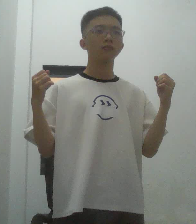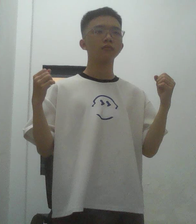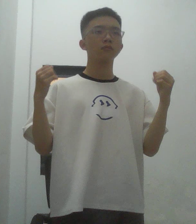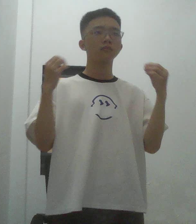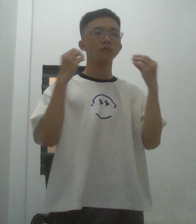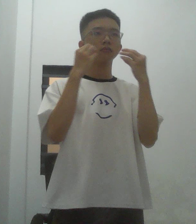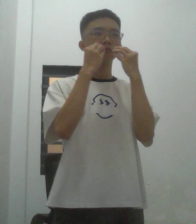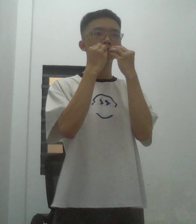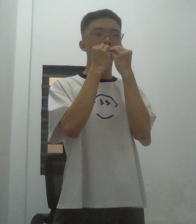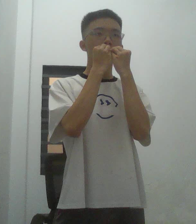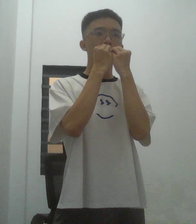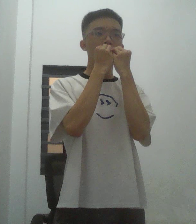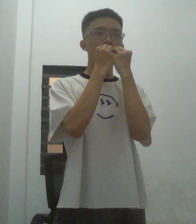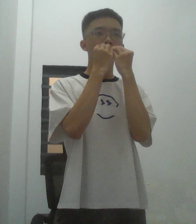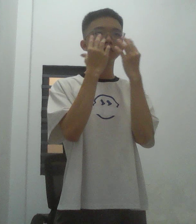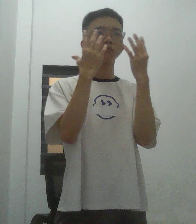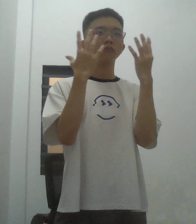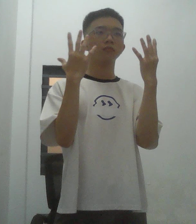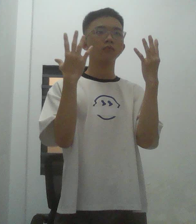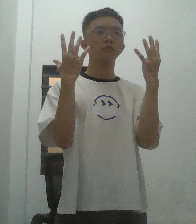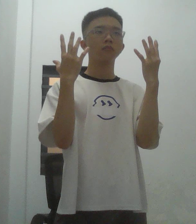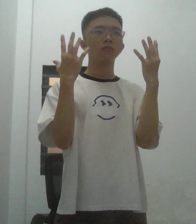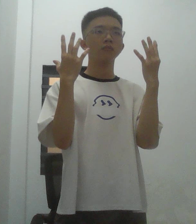cam on